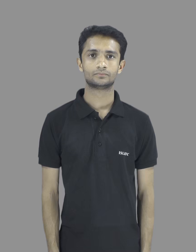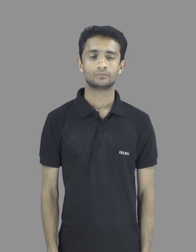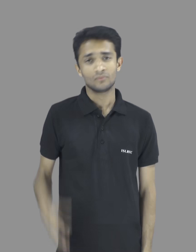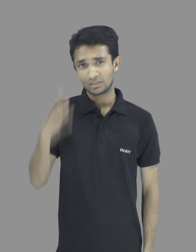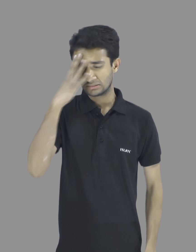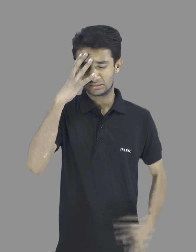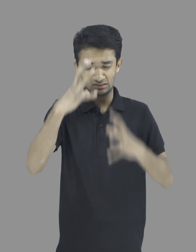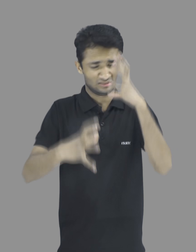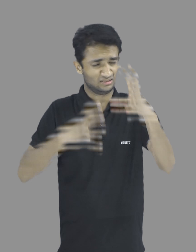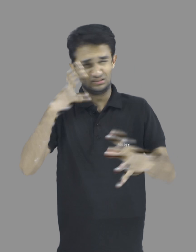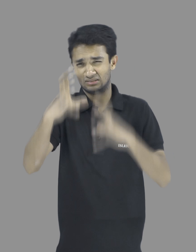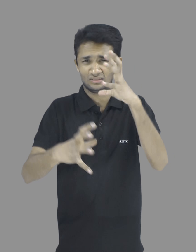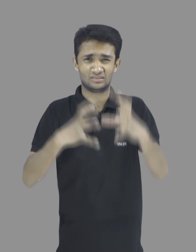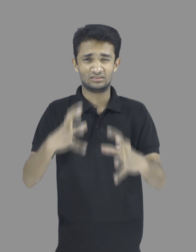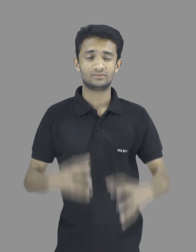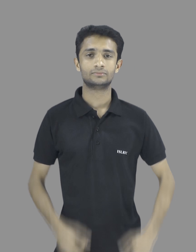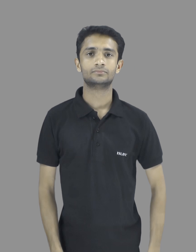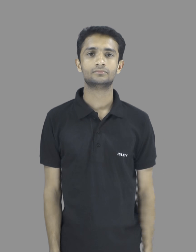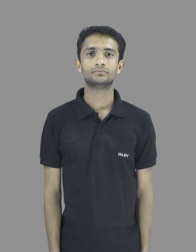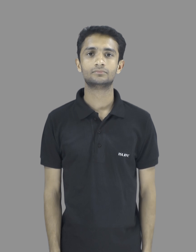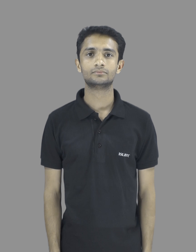Anxious